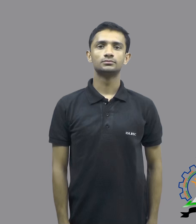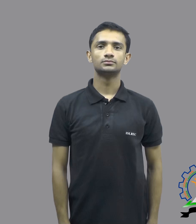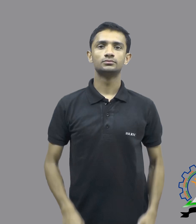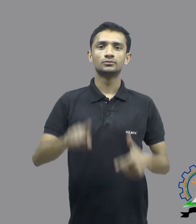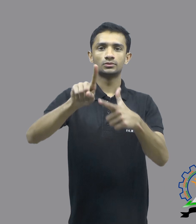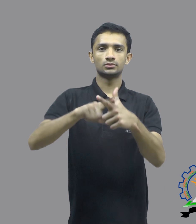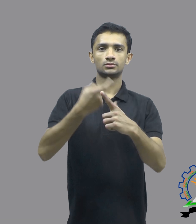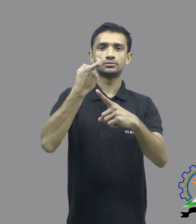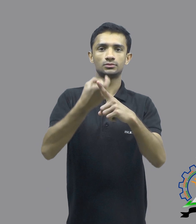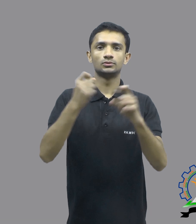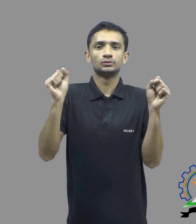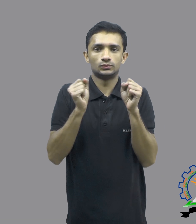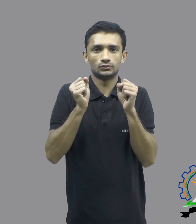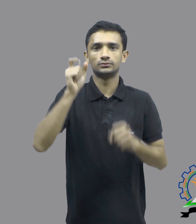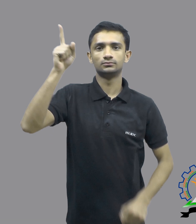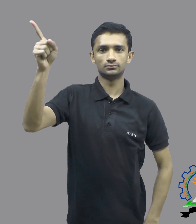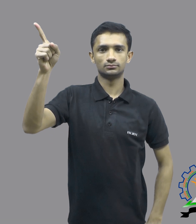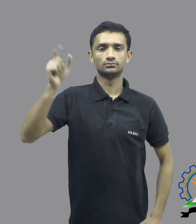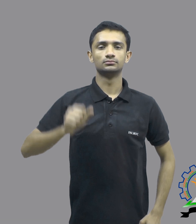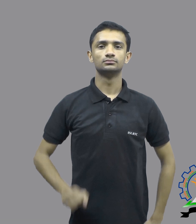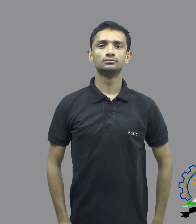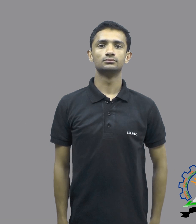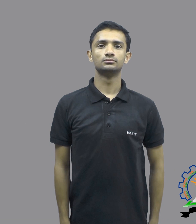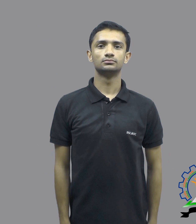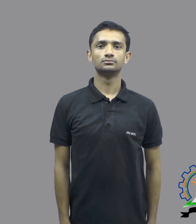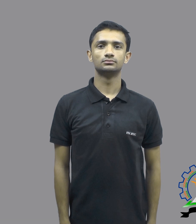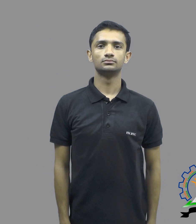Jammu & Kashmir